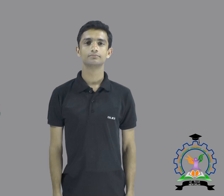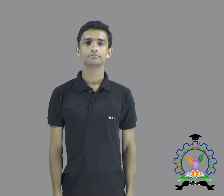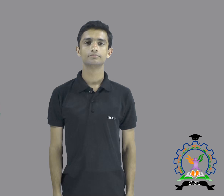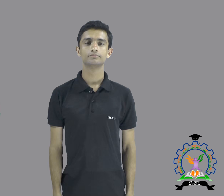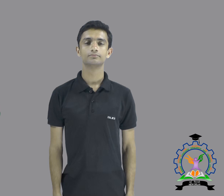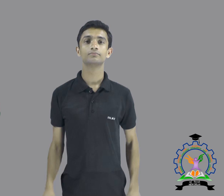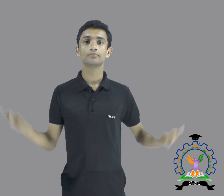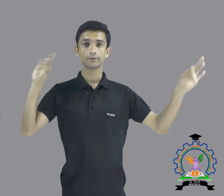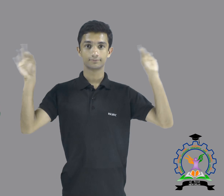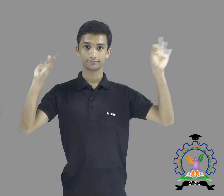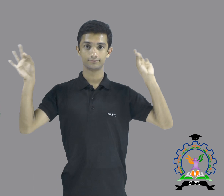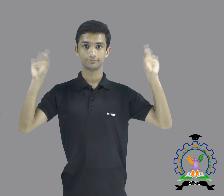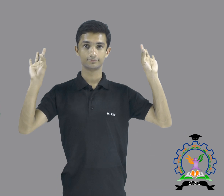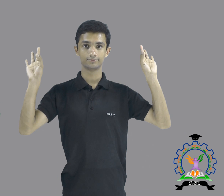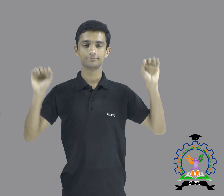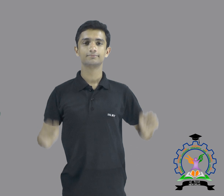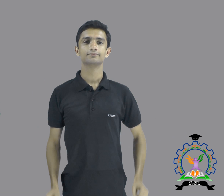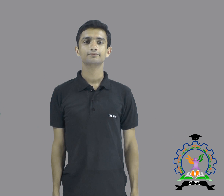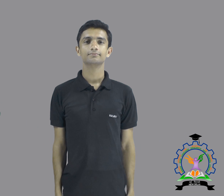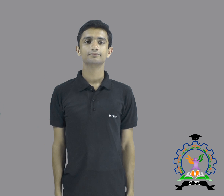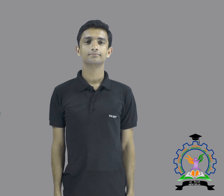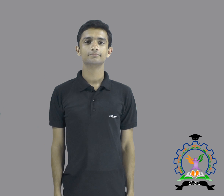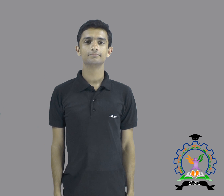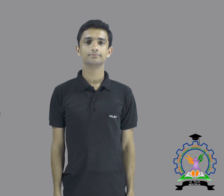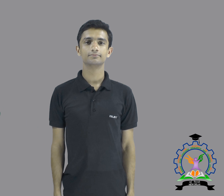Peacock